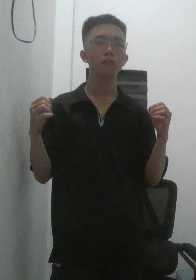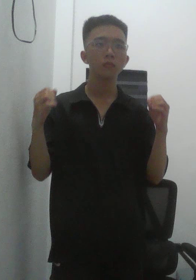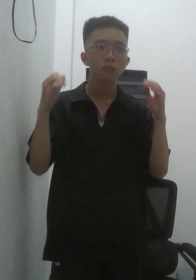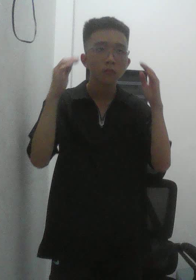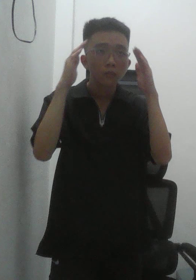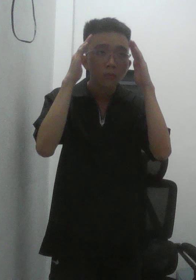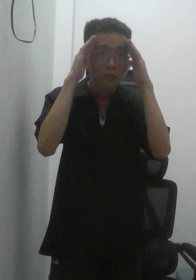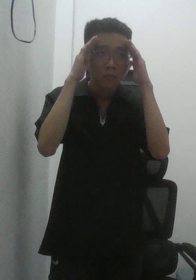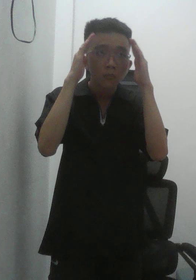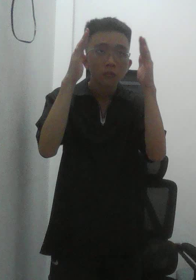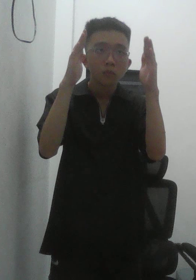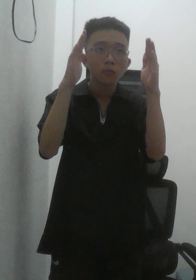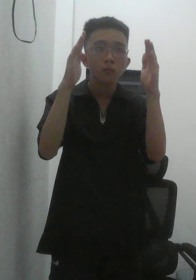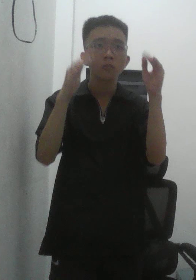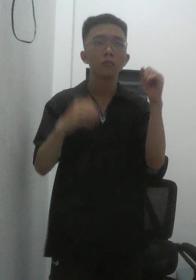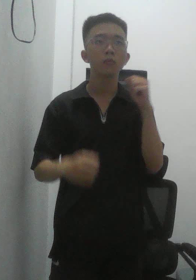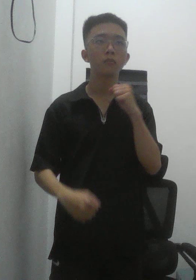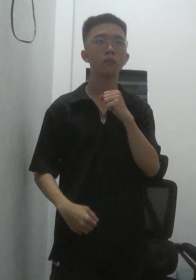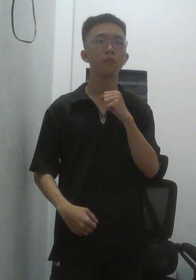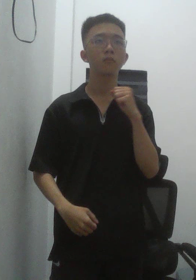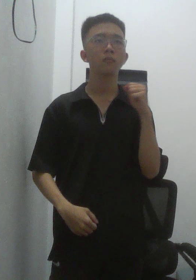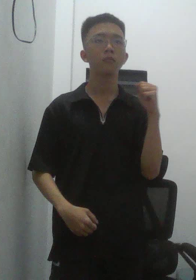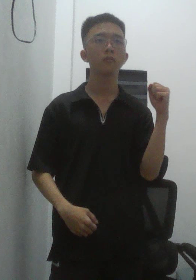khong quan tam